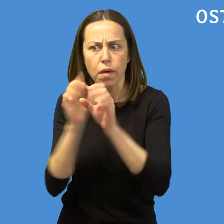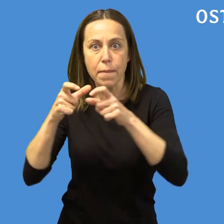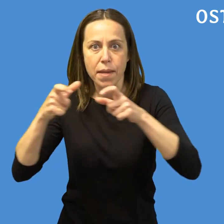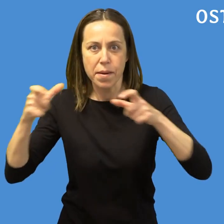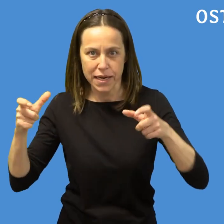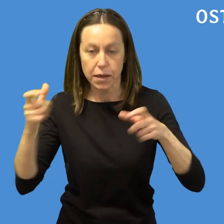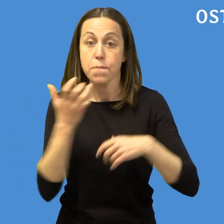incrementar